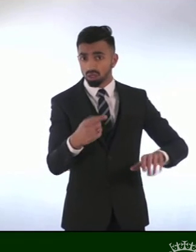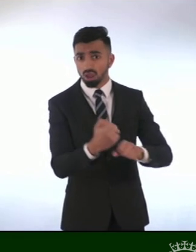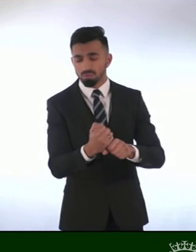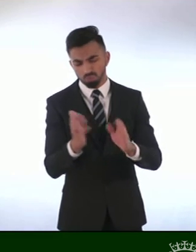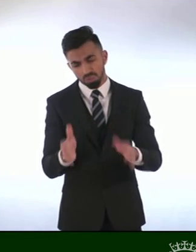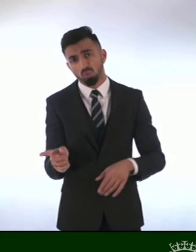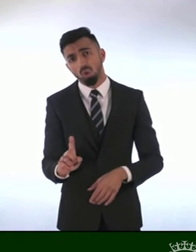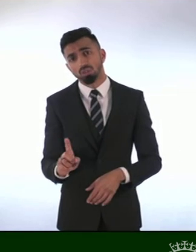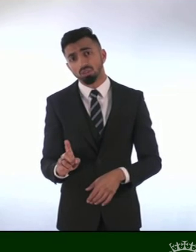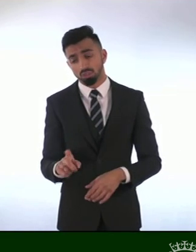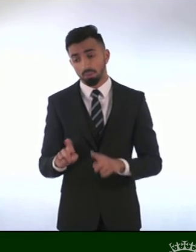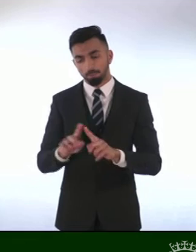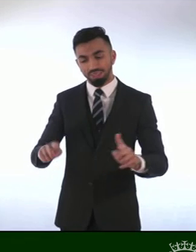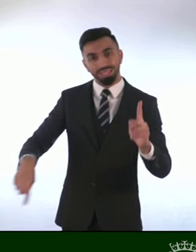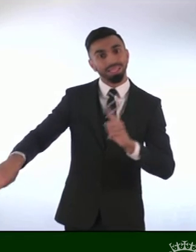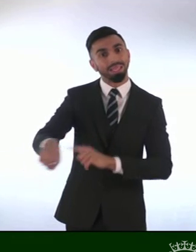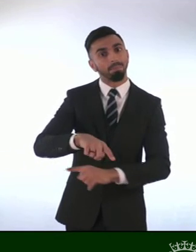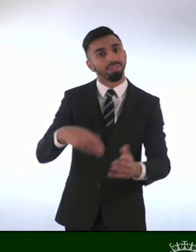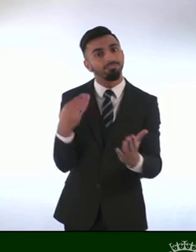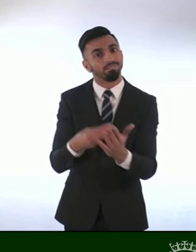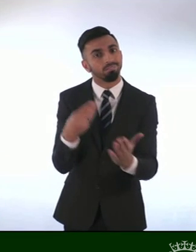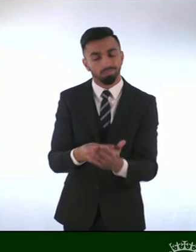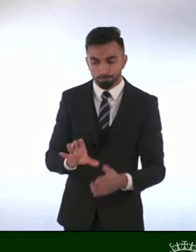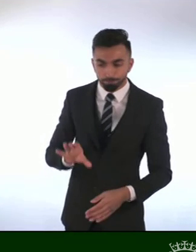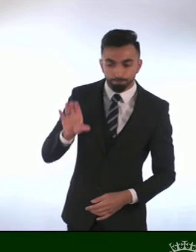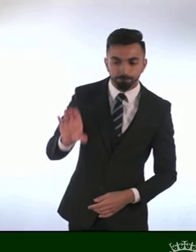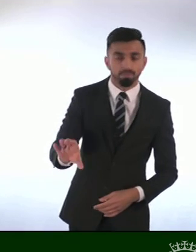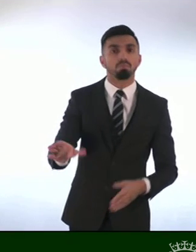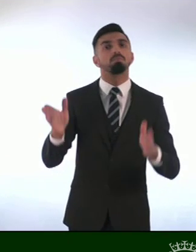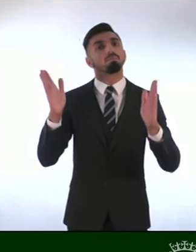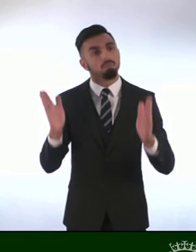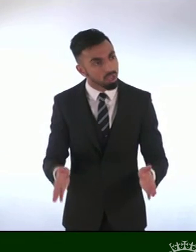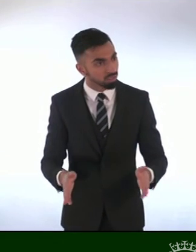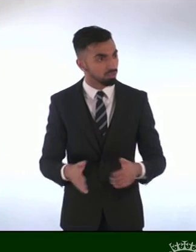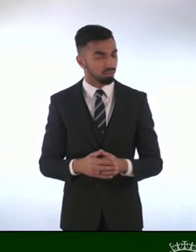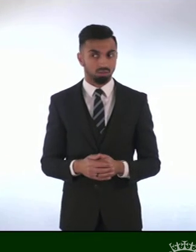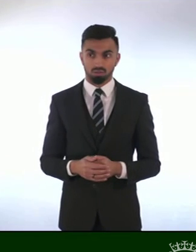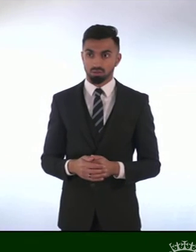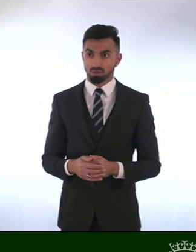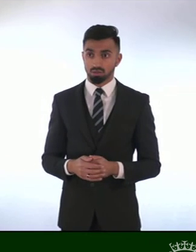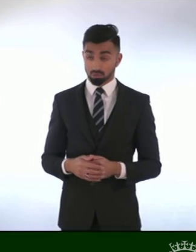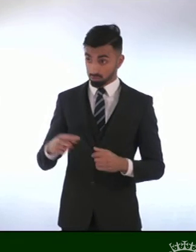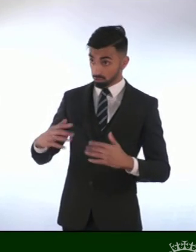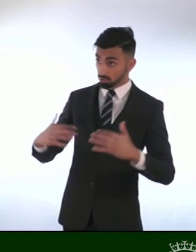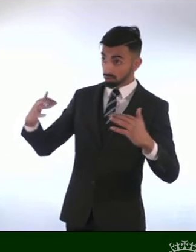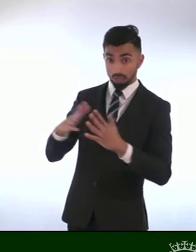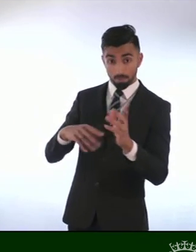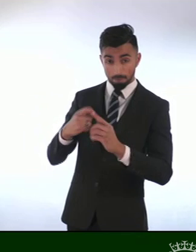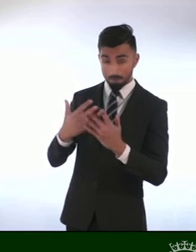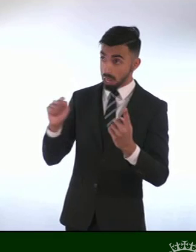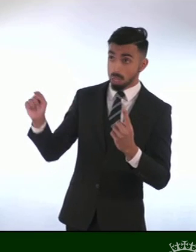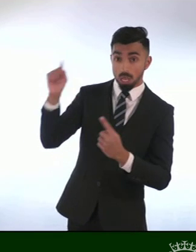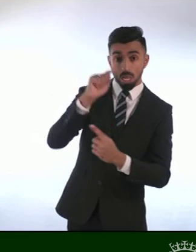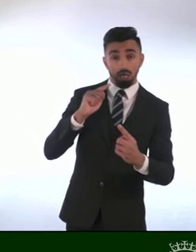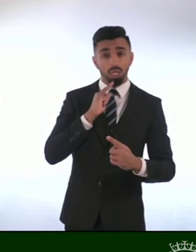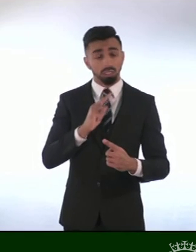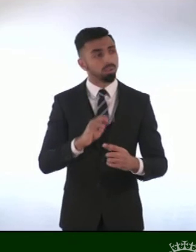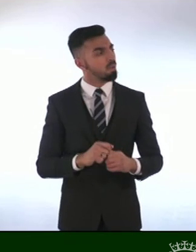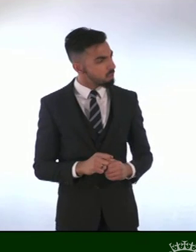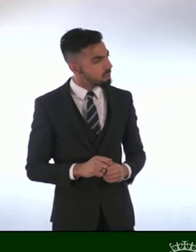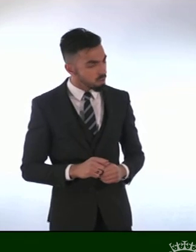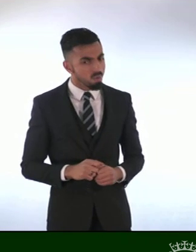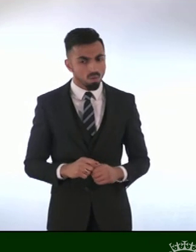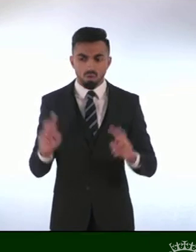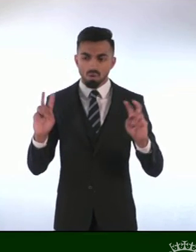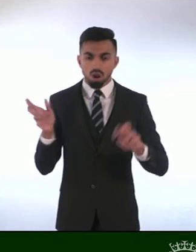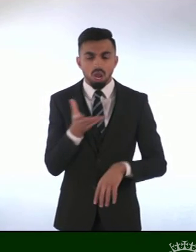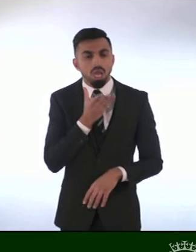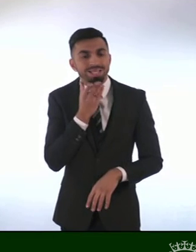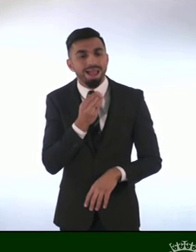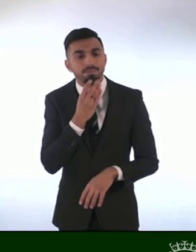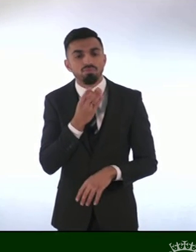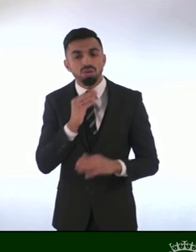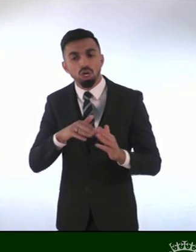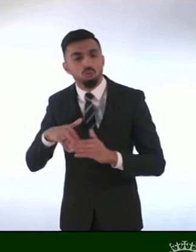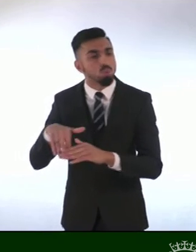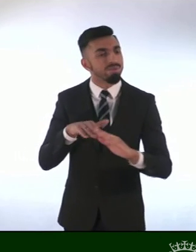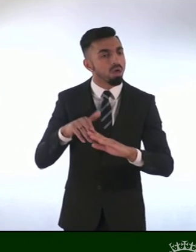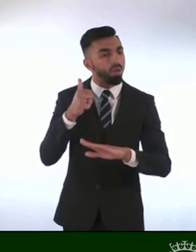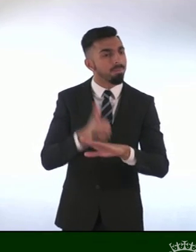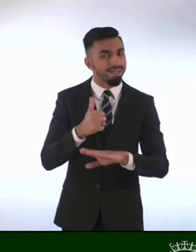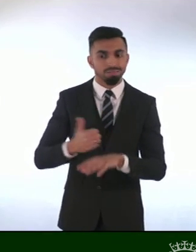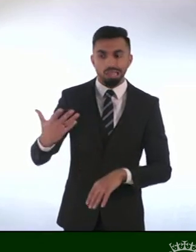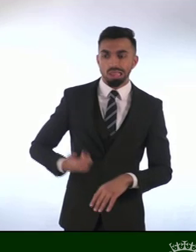Members from six parties across the House have expressed support for a temporary universal basic income to help everyone, especially freelancers, renters and the self-employed.